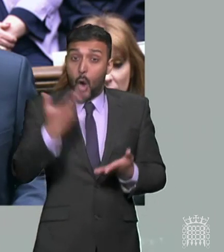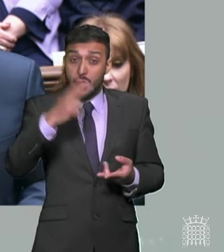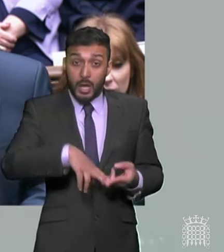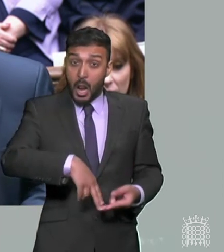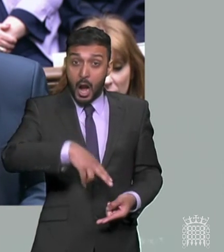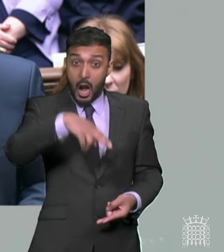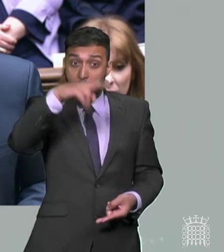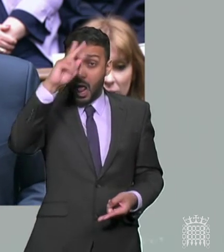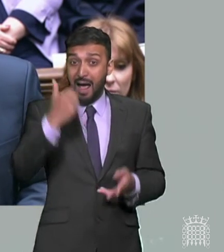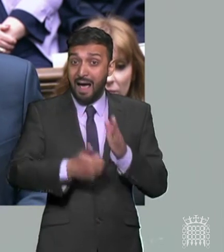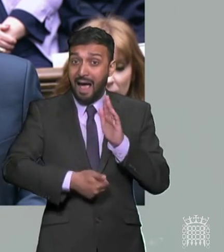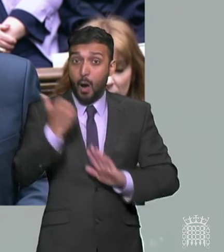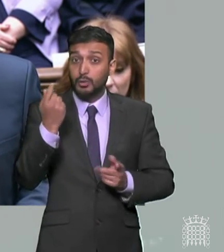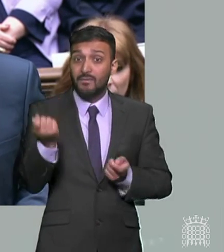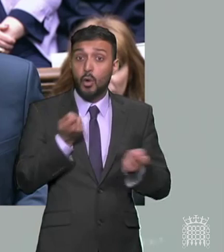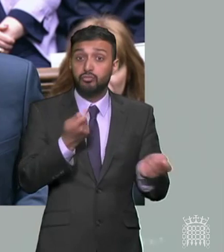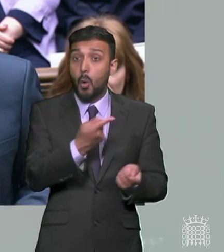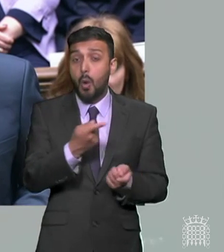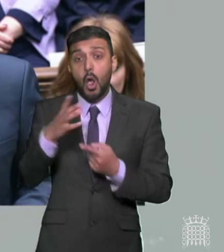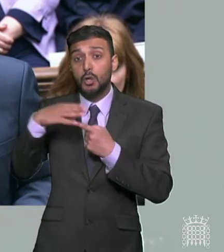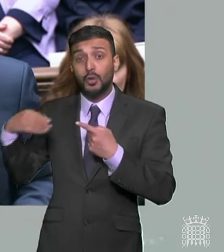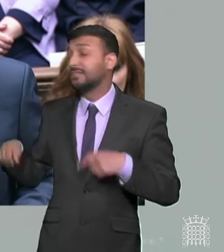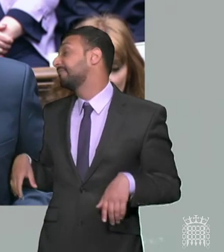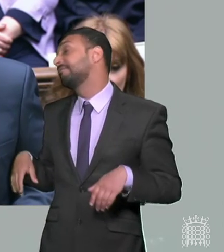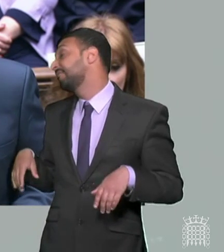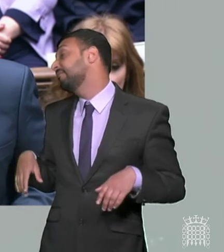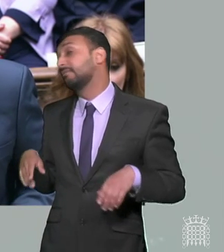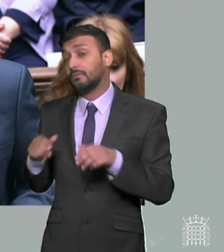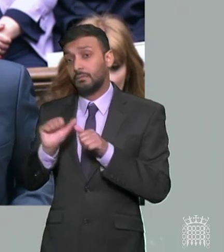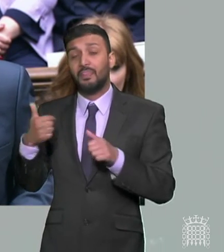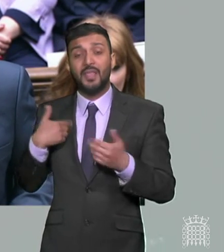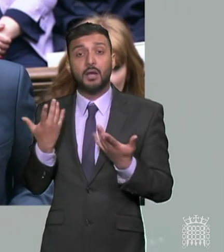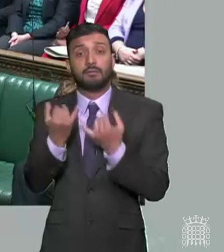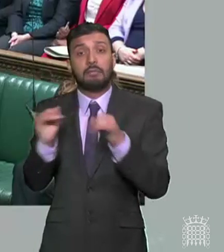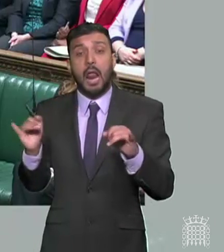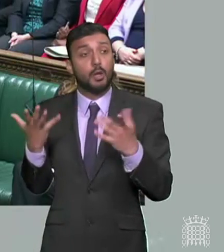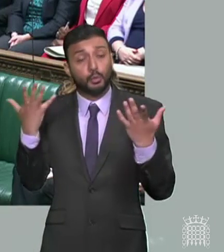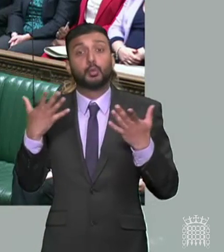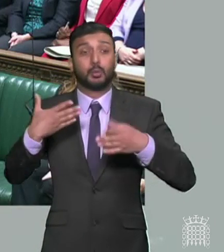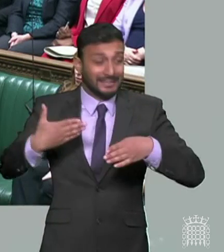They failed to do anything about it and then they made it worse with higher taxes.